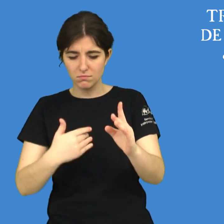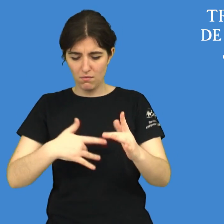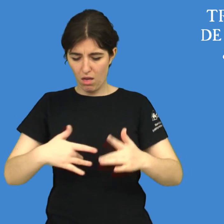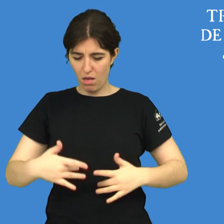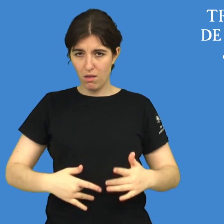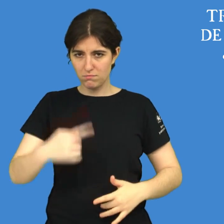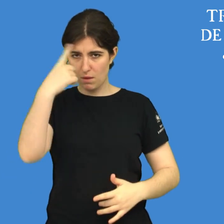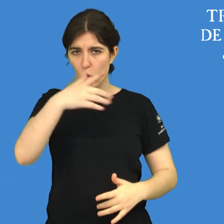síntoma